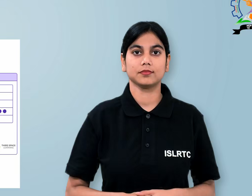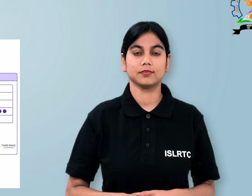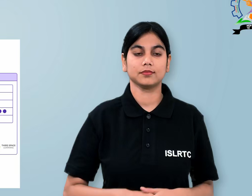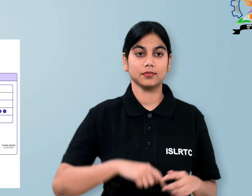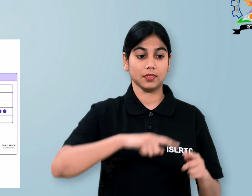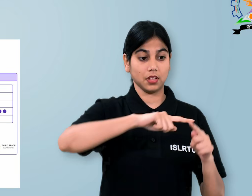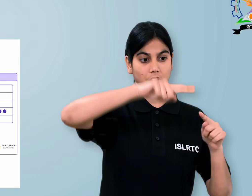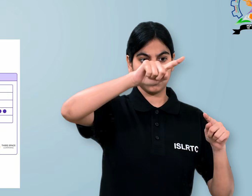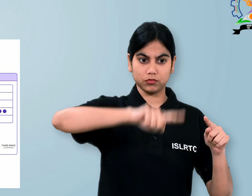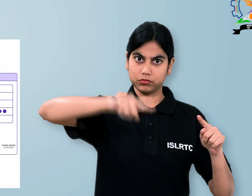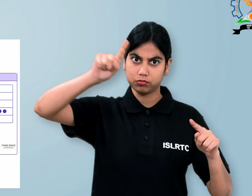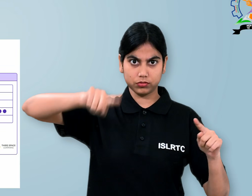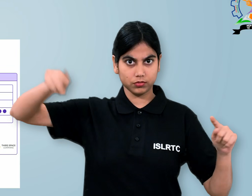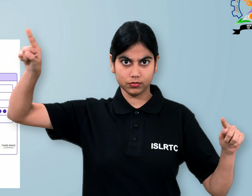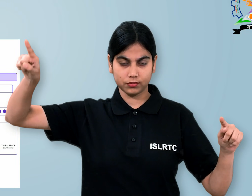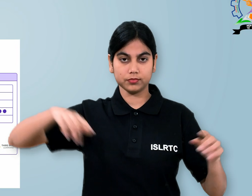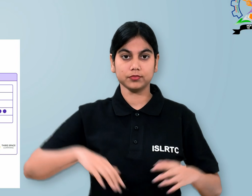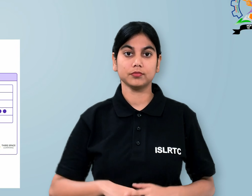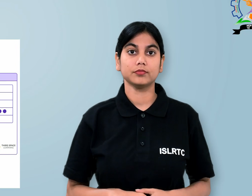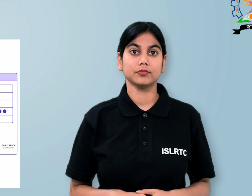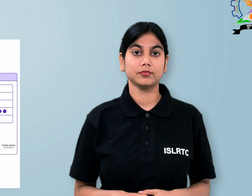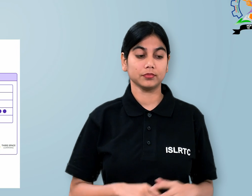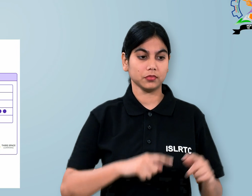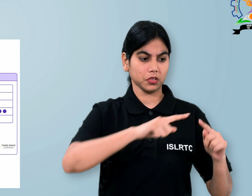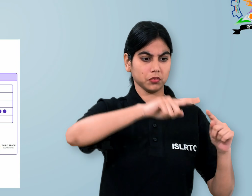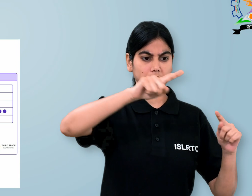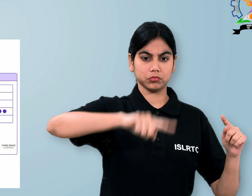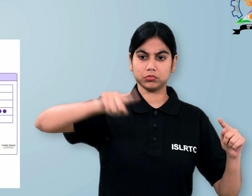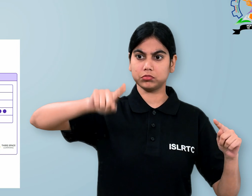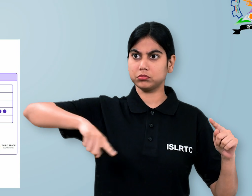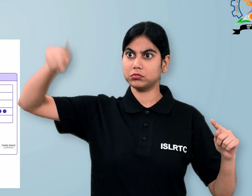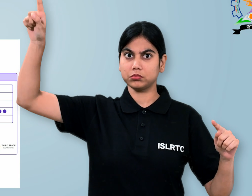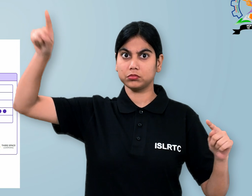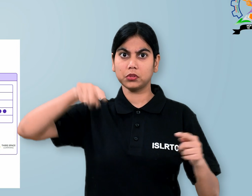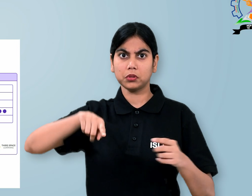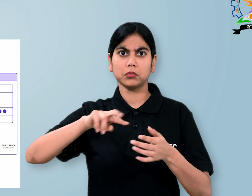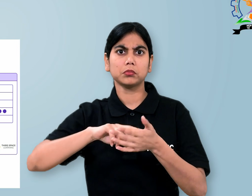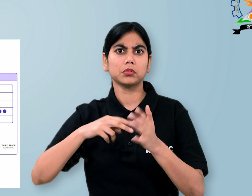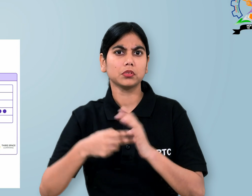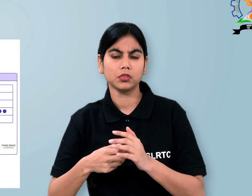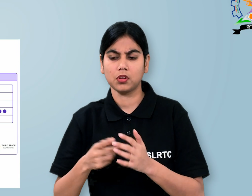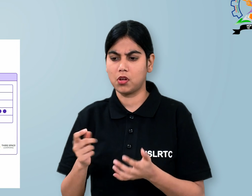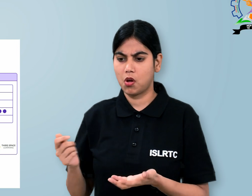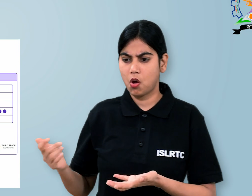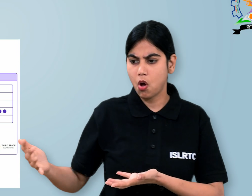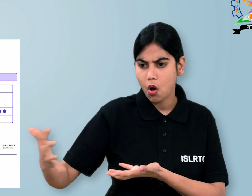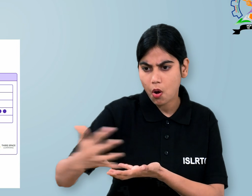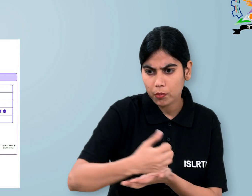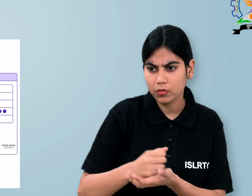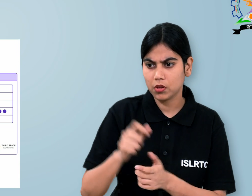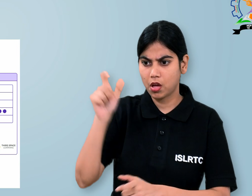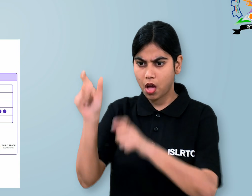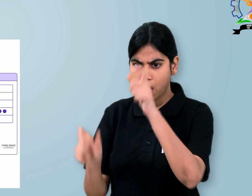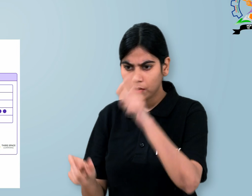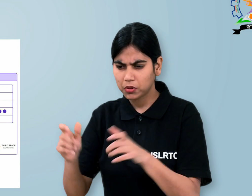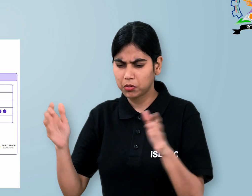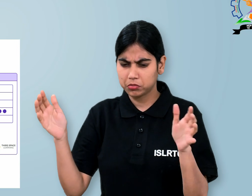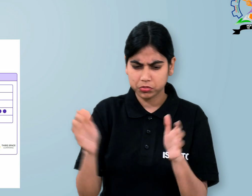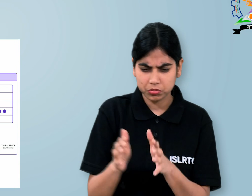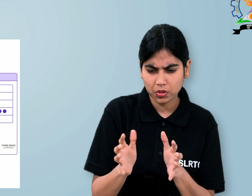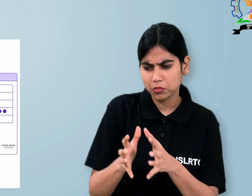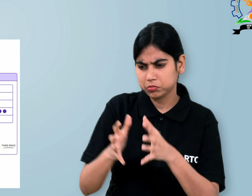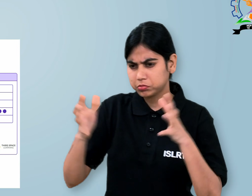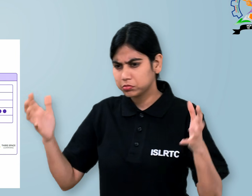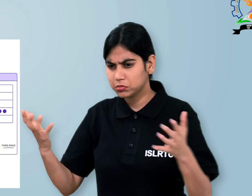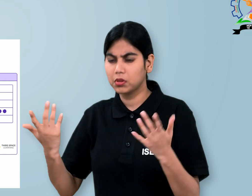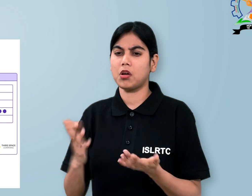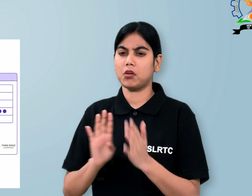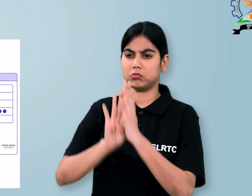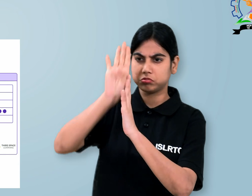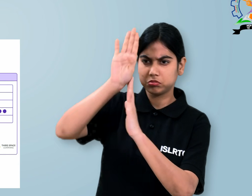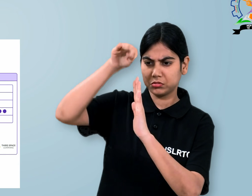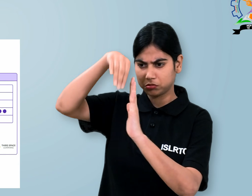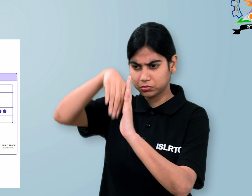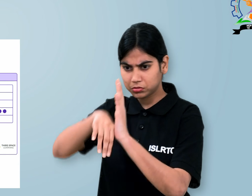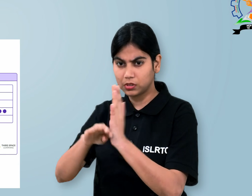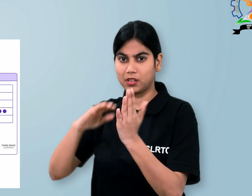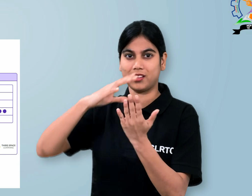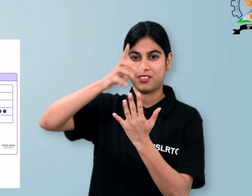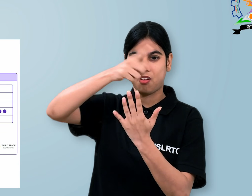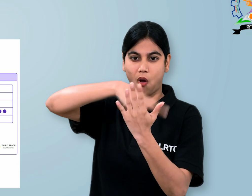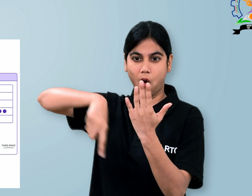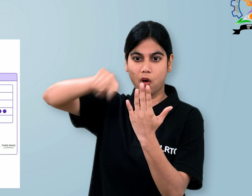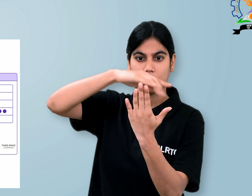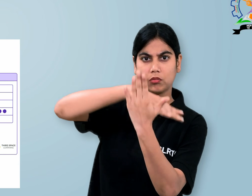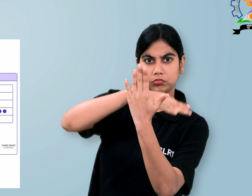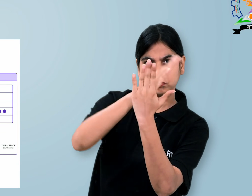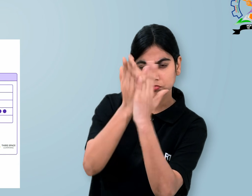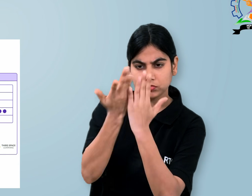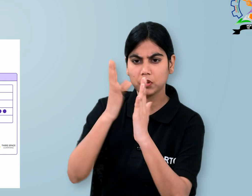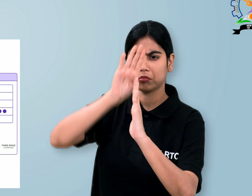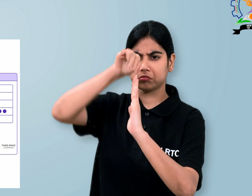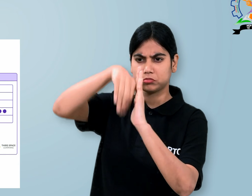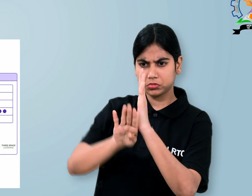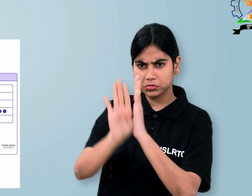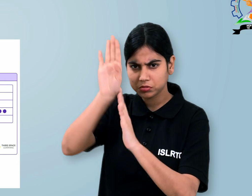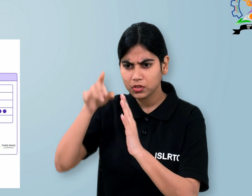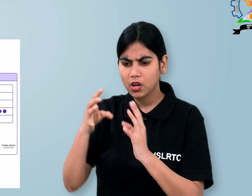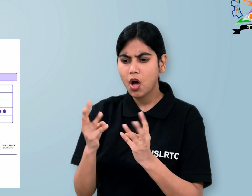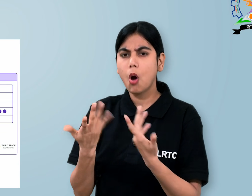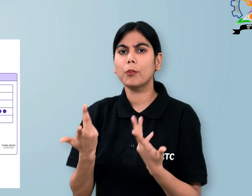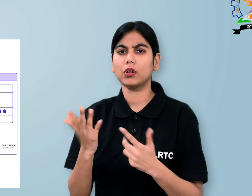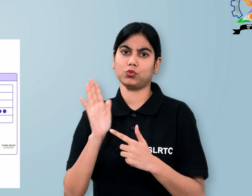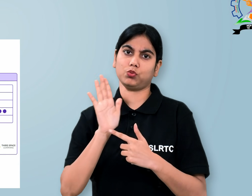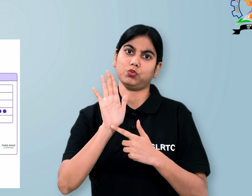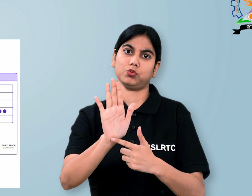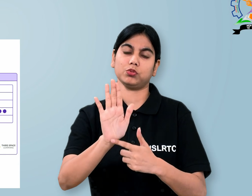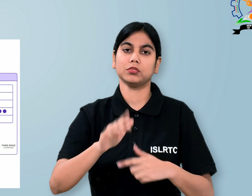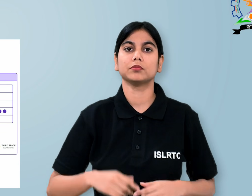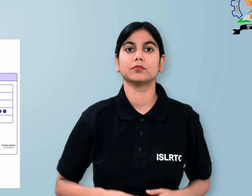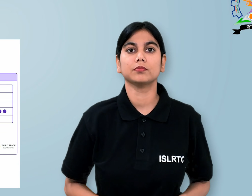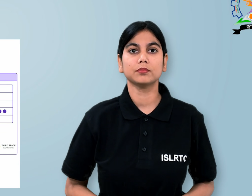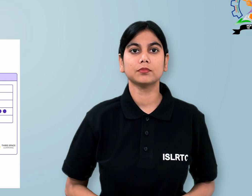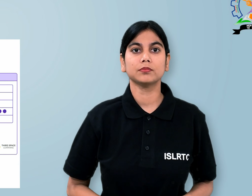Graphs It is defined as a pictorial representation or a diagram that represents data or values in an organized manner.